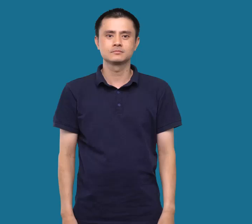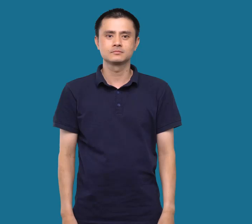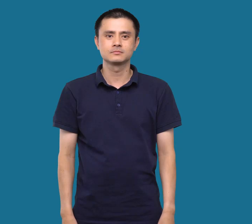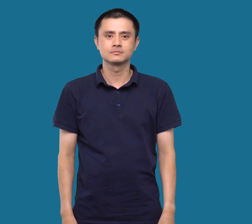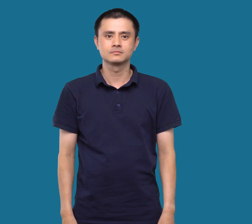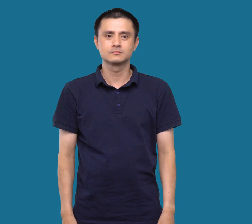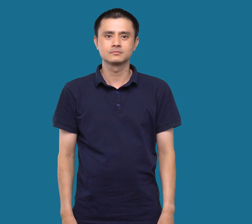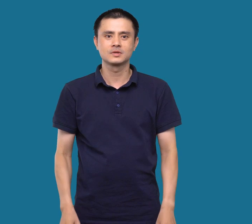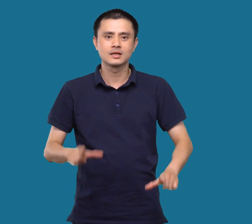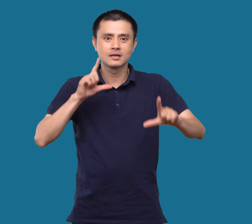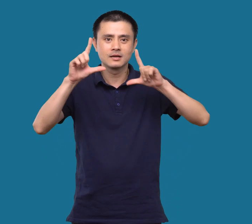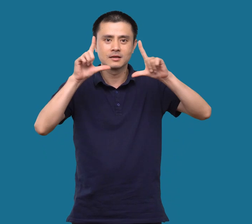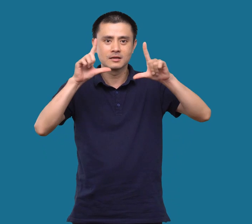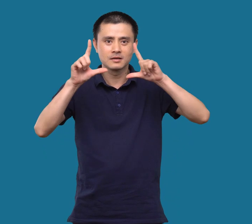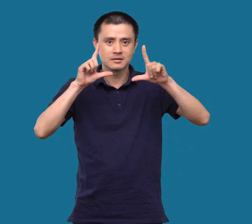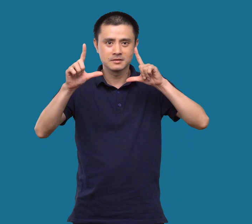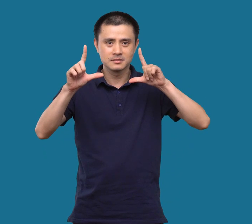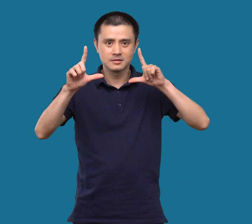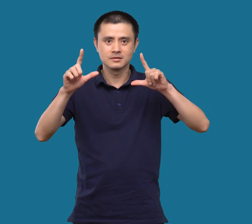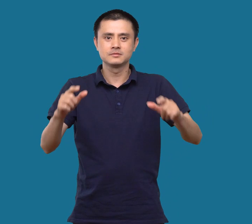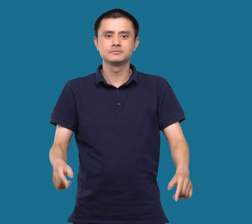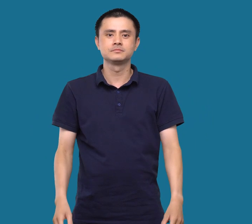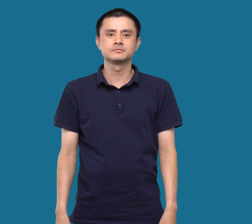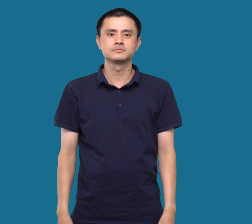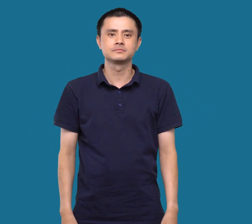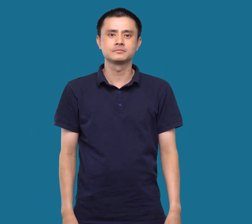liên lạc